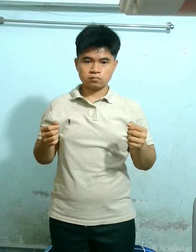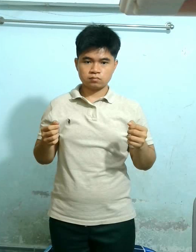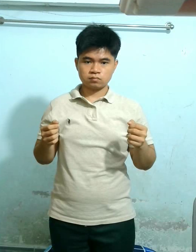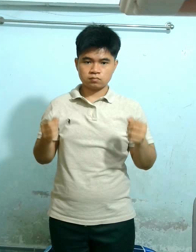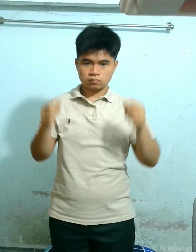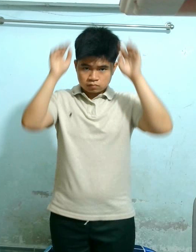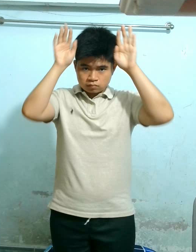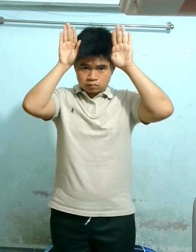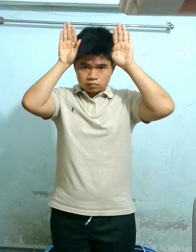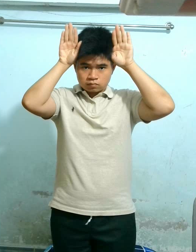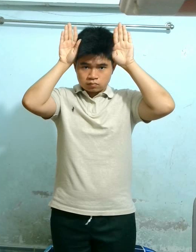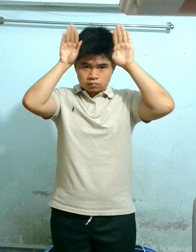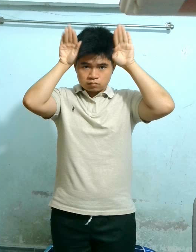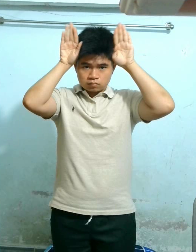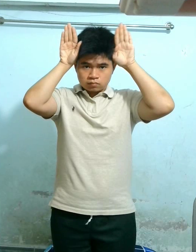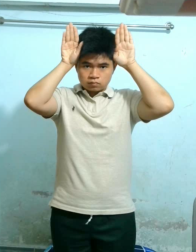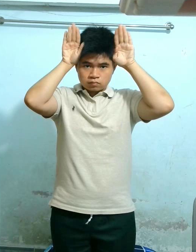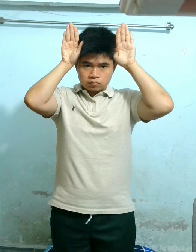cho